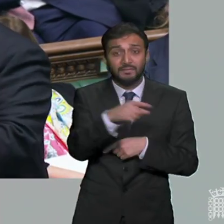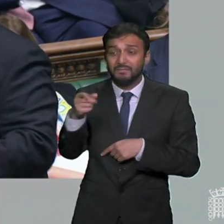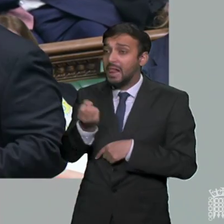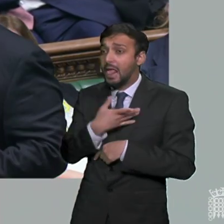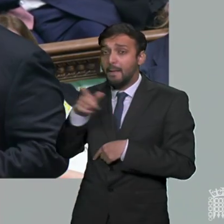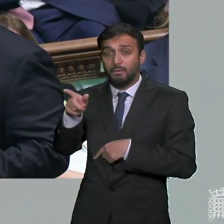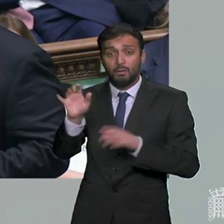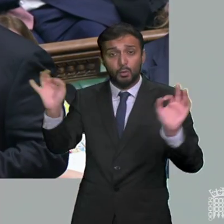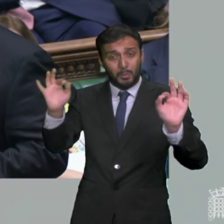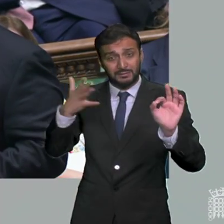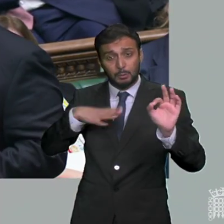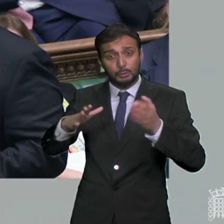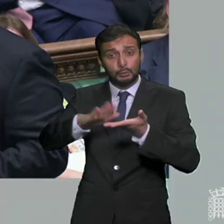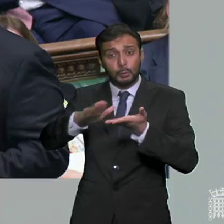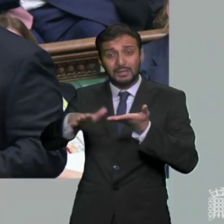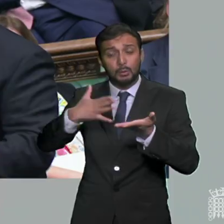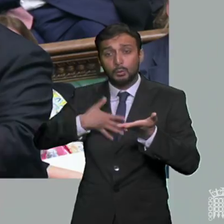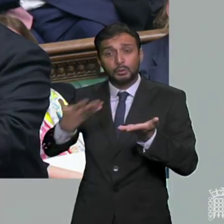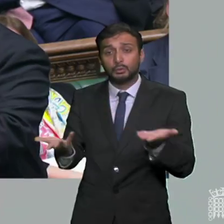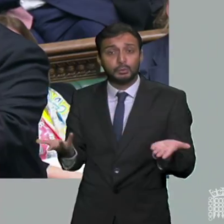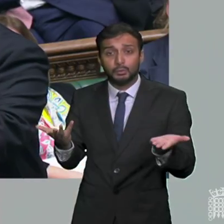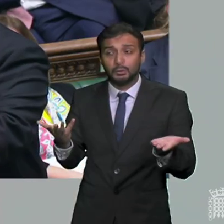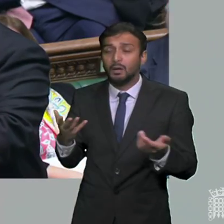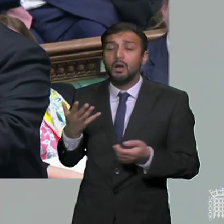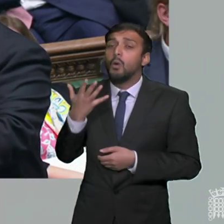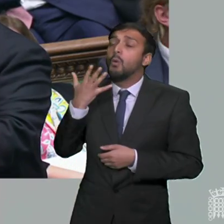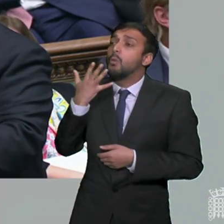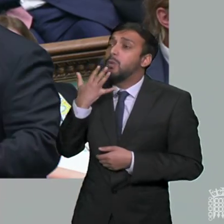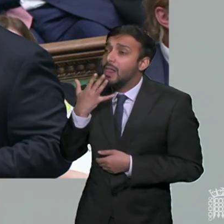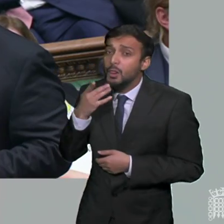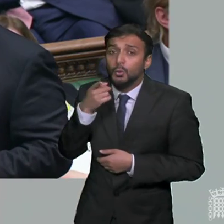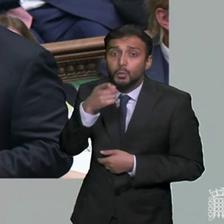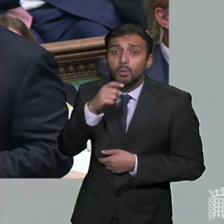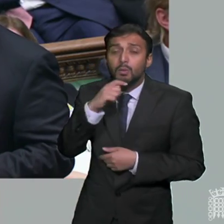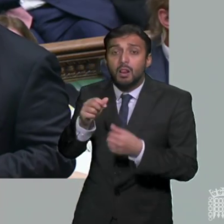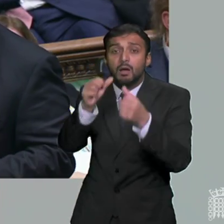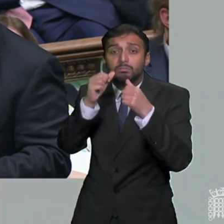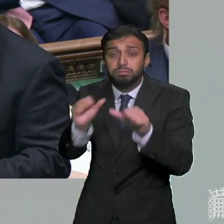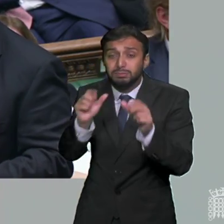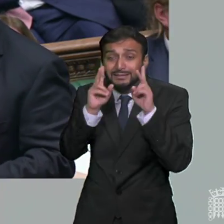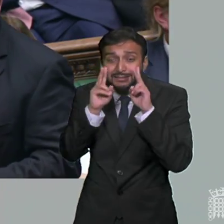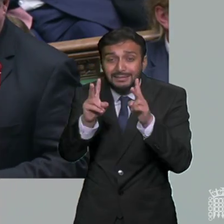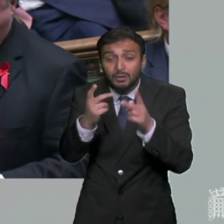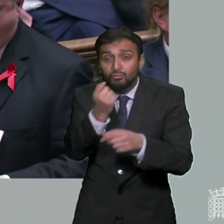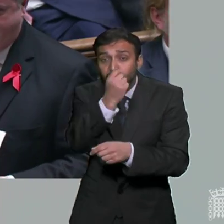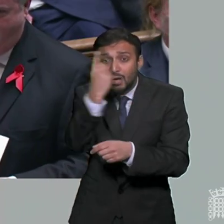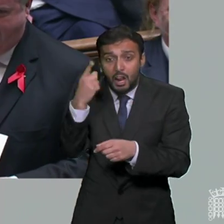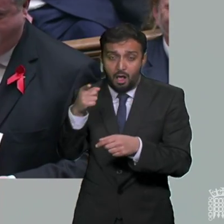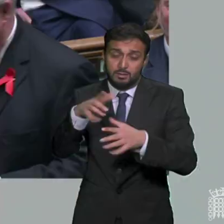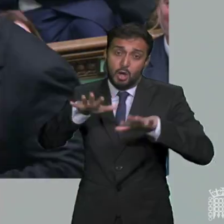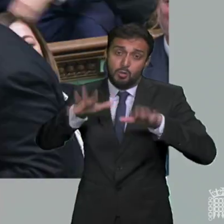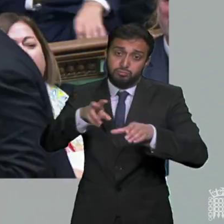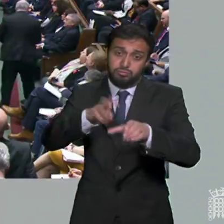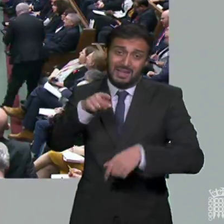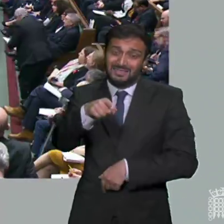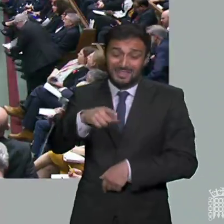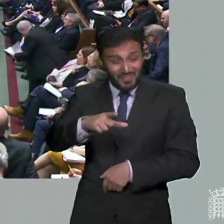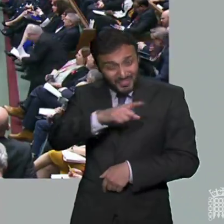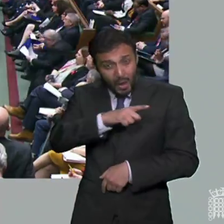When will the Prime Minister finally see reality and admit that Brexit is a significant long-term cause of the UK economic crisis?